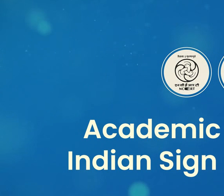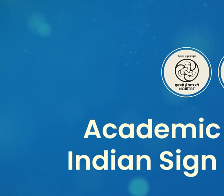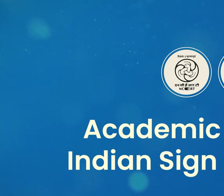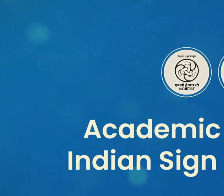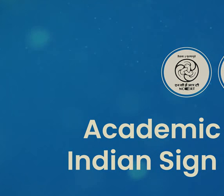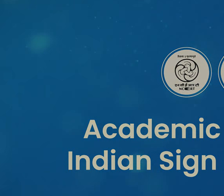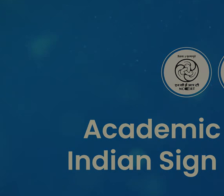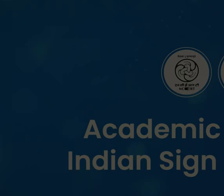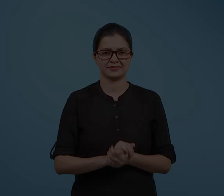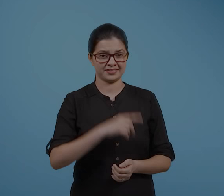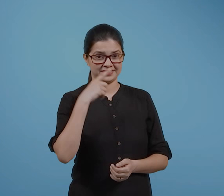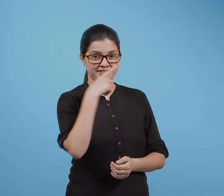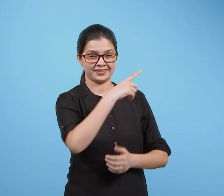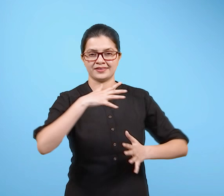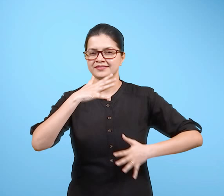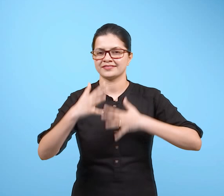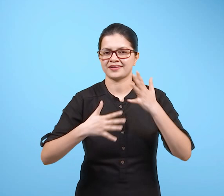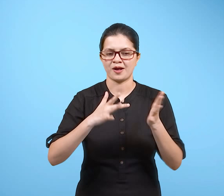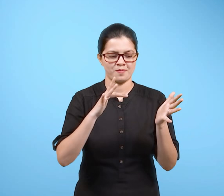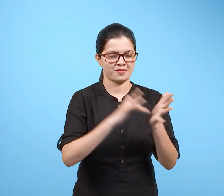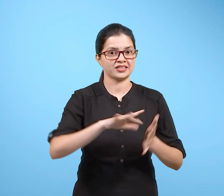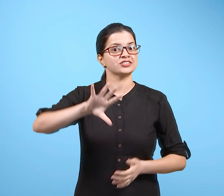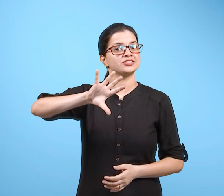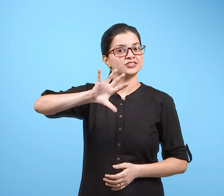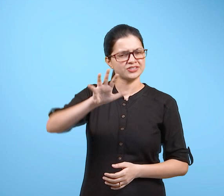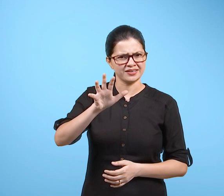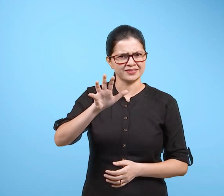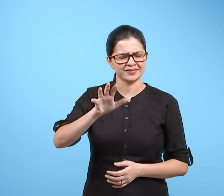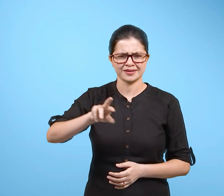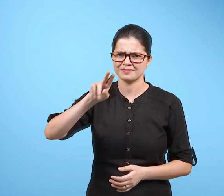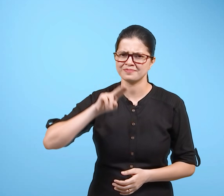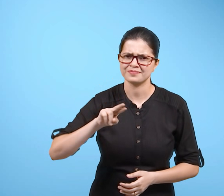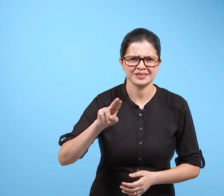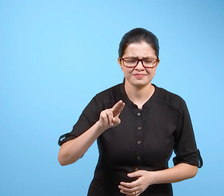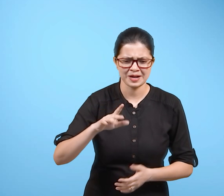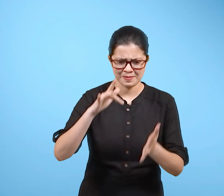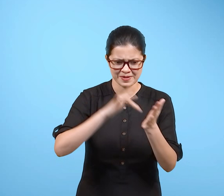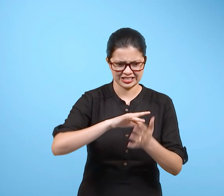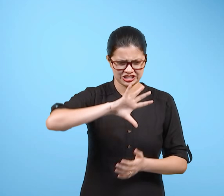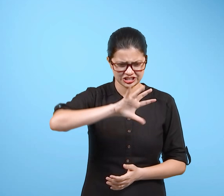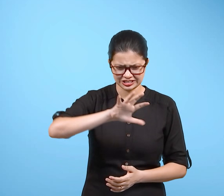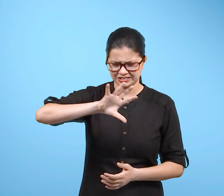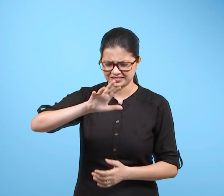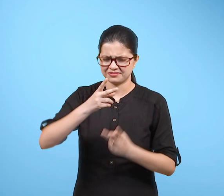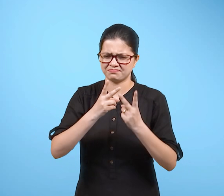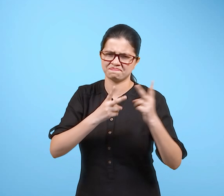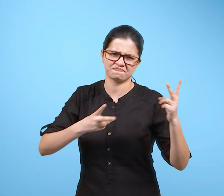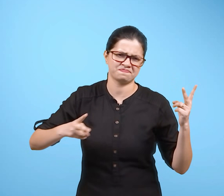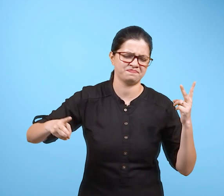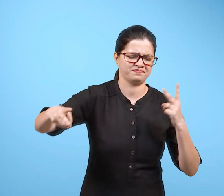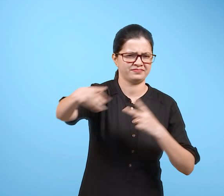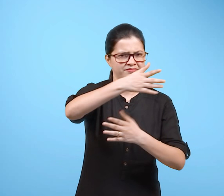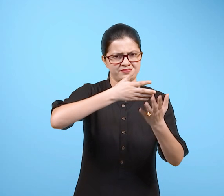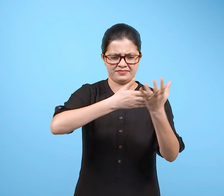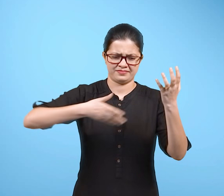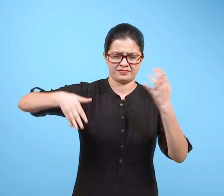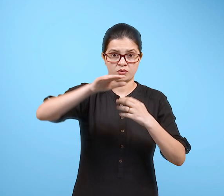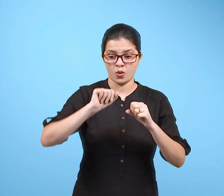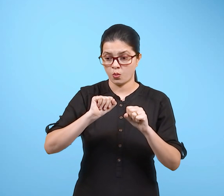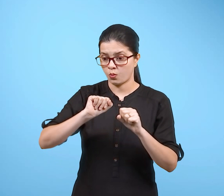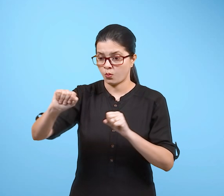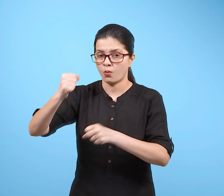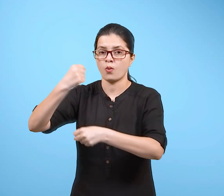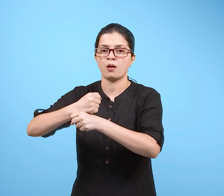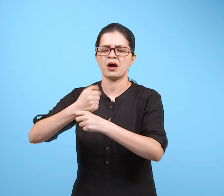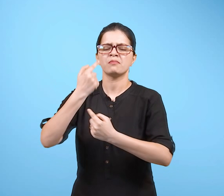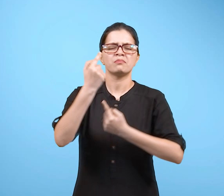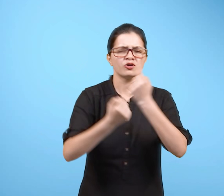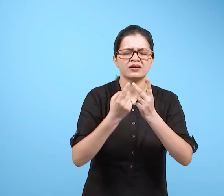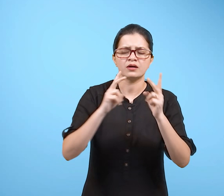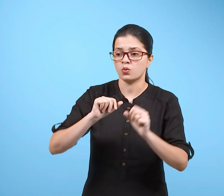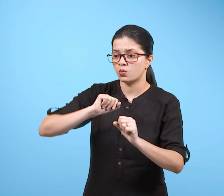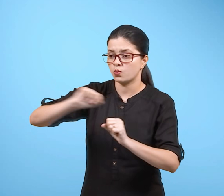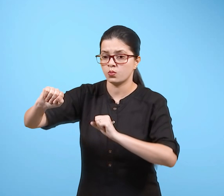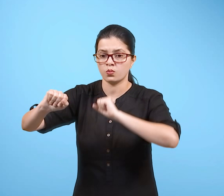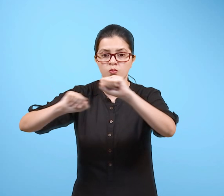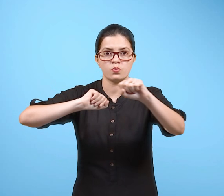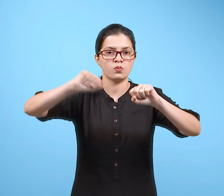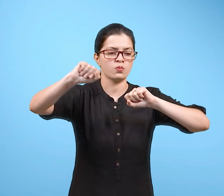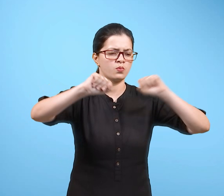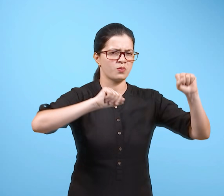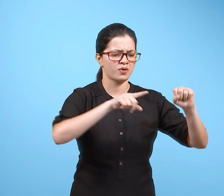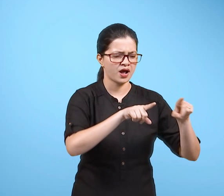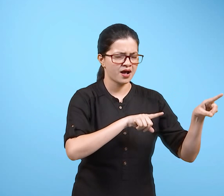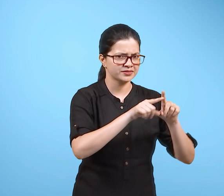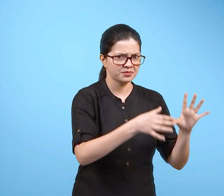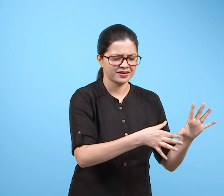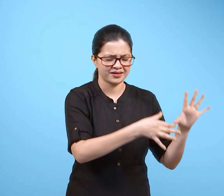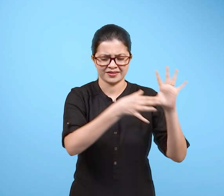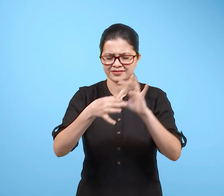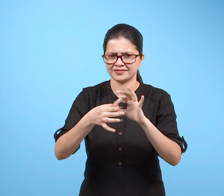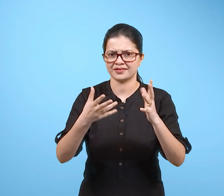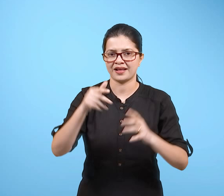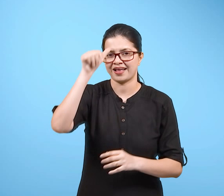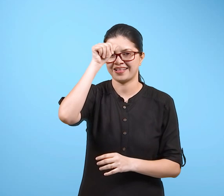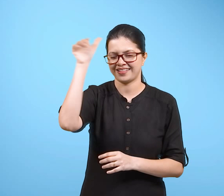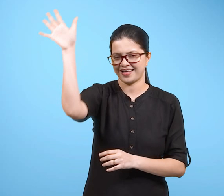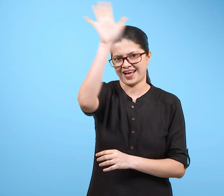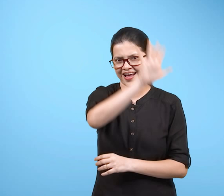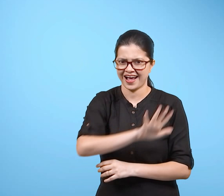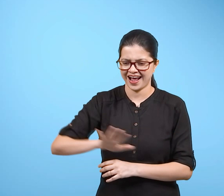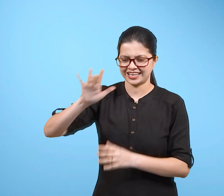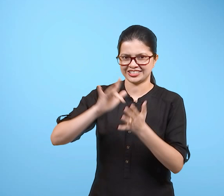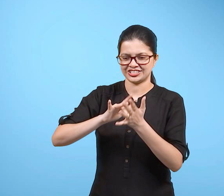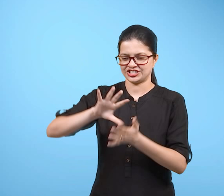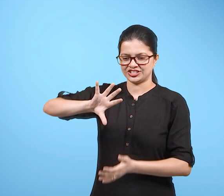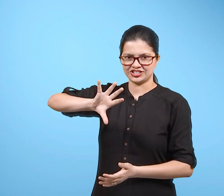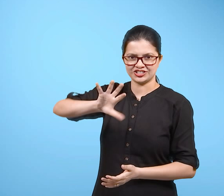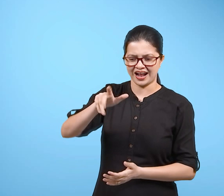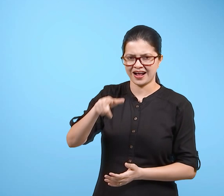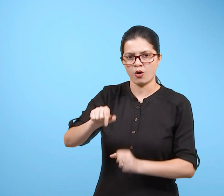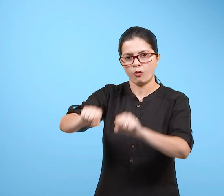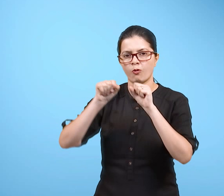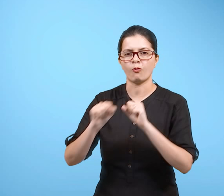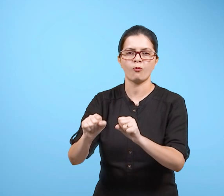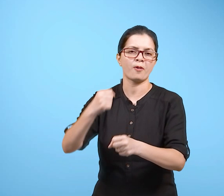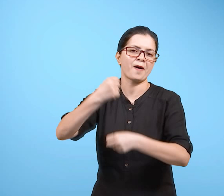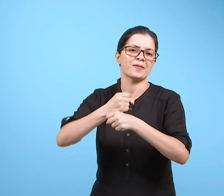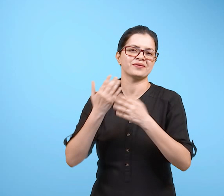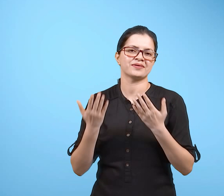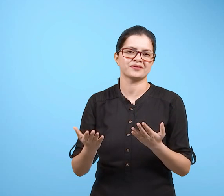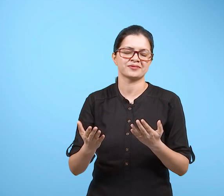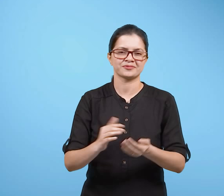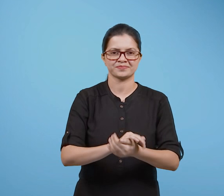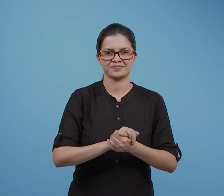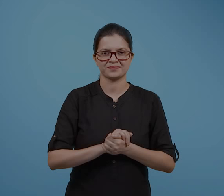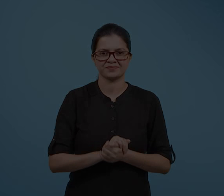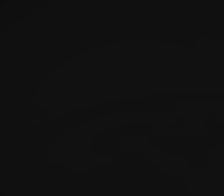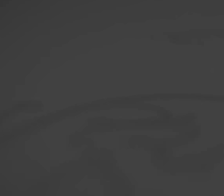Country This sign refers to country. A country is a region region that is a political unit with its own government. For example, India is a country.